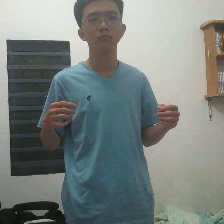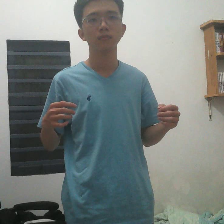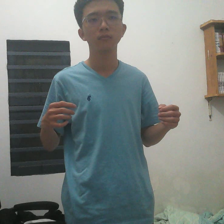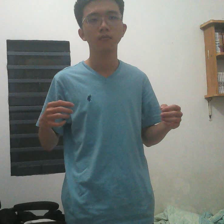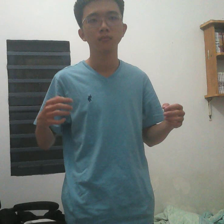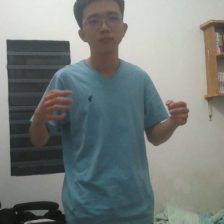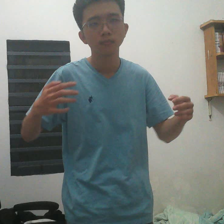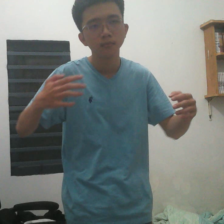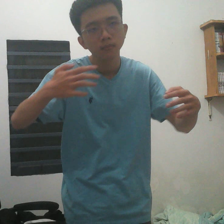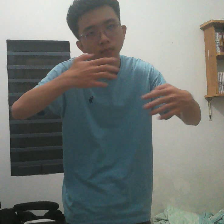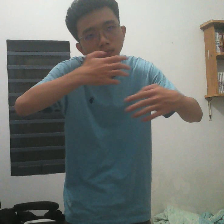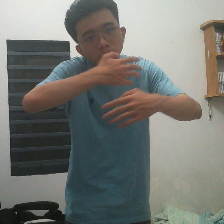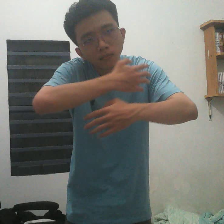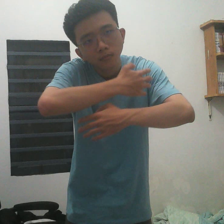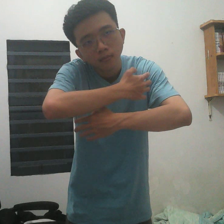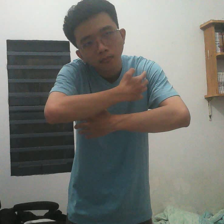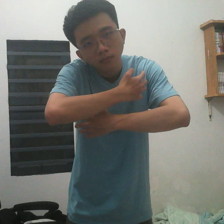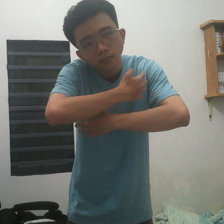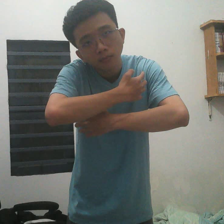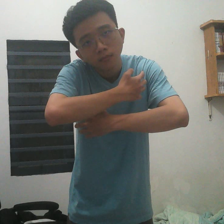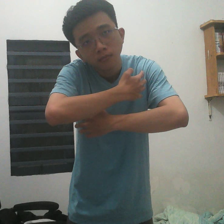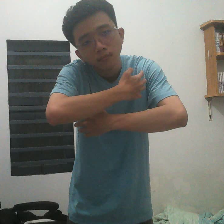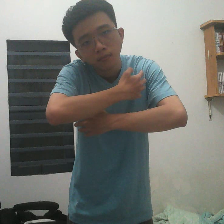om